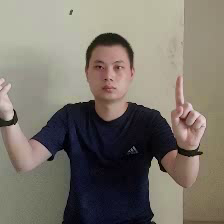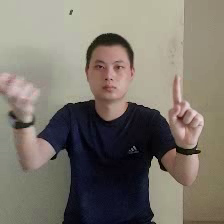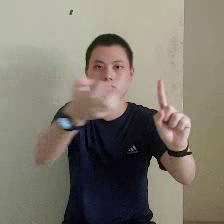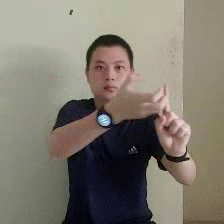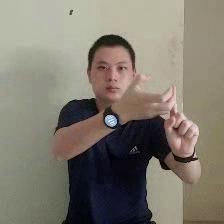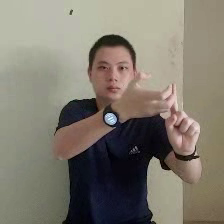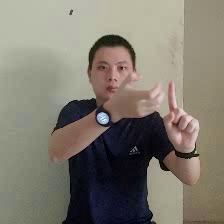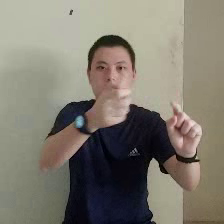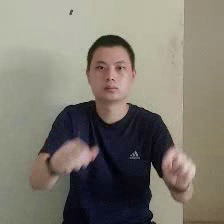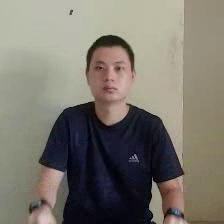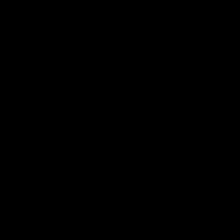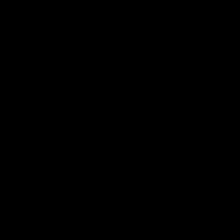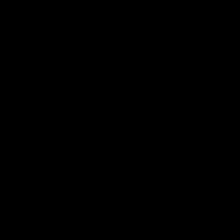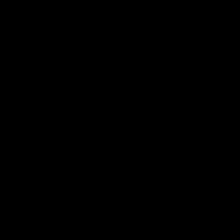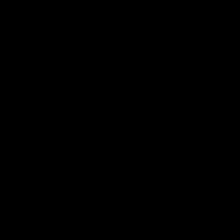Hâm mộ